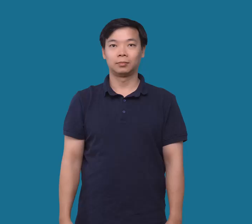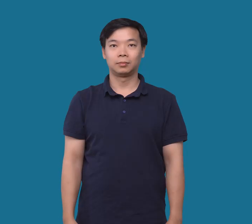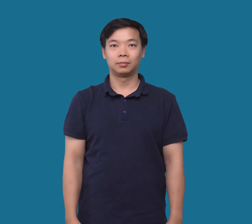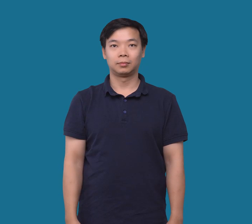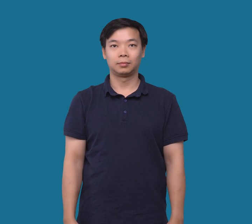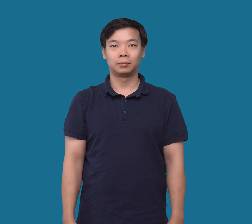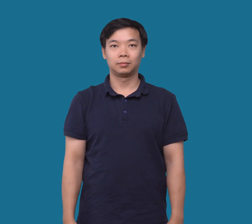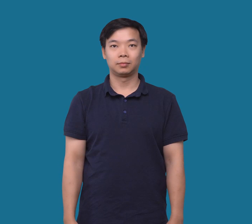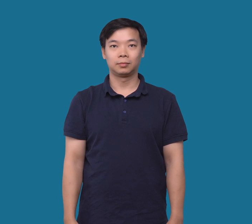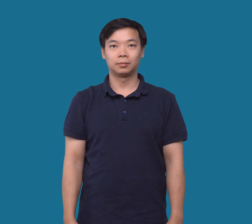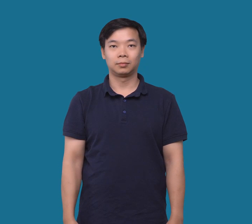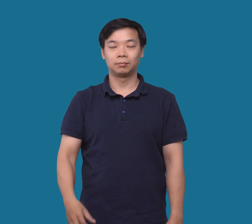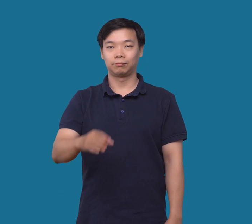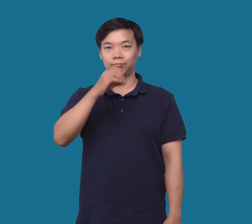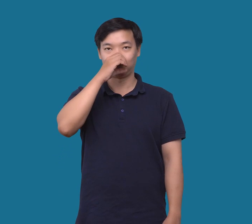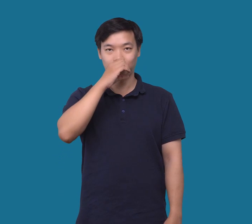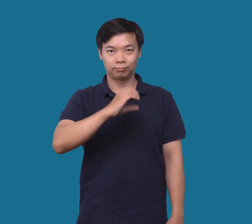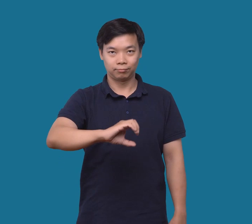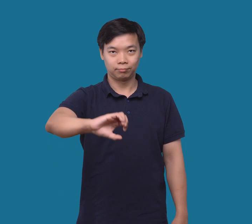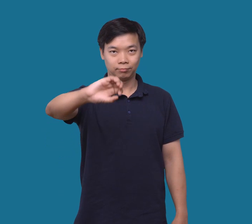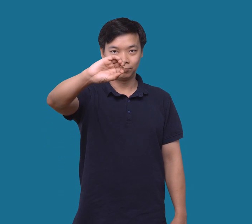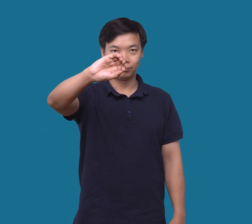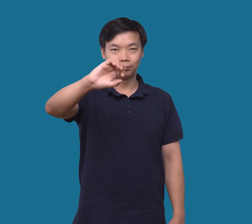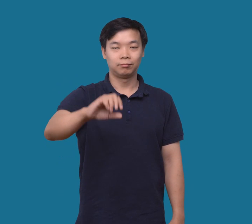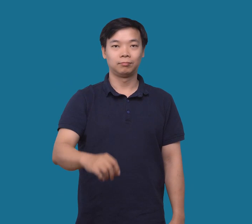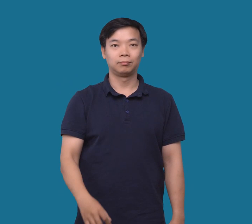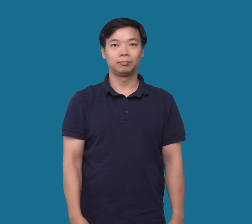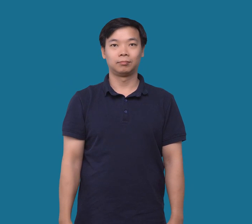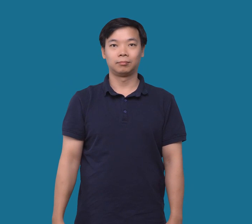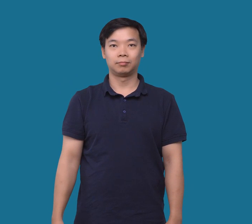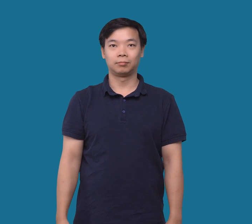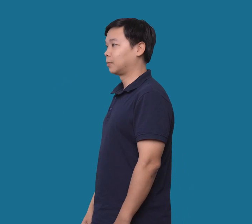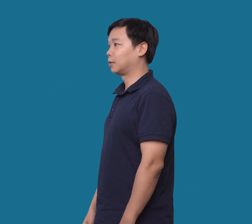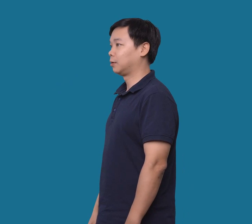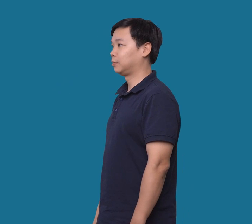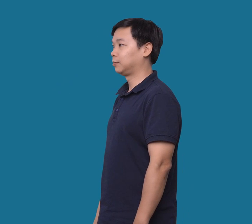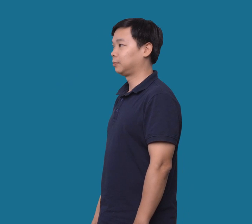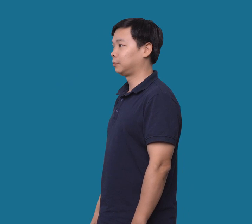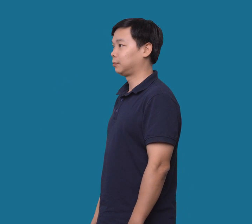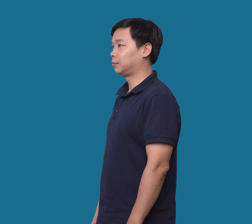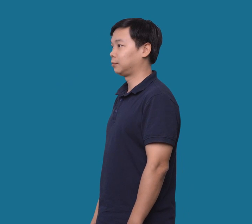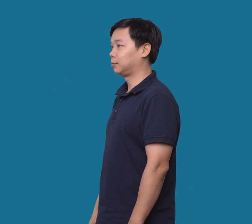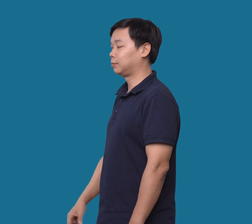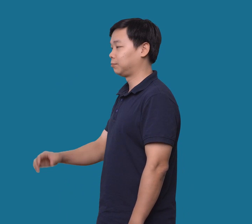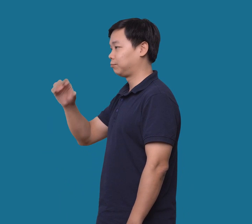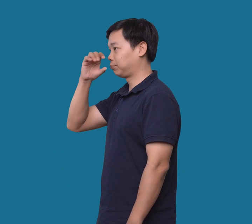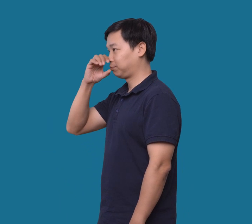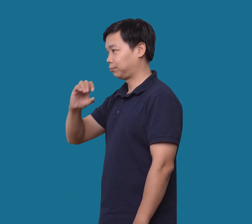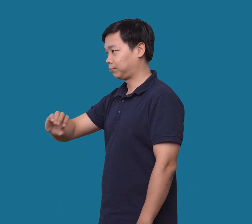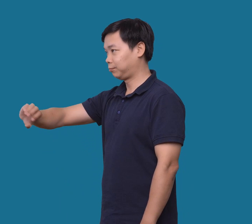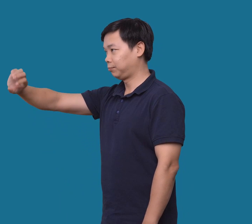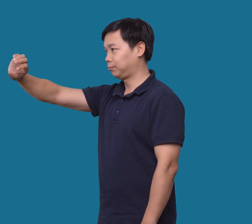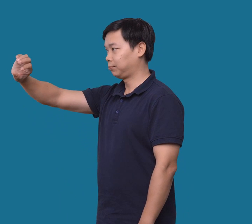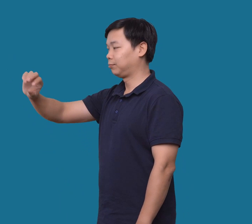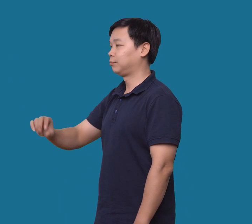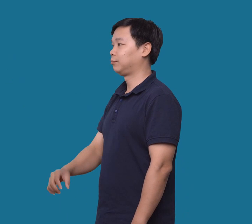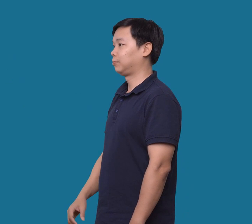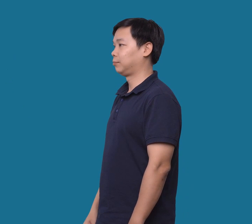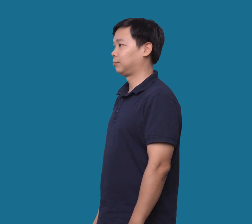vòi voi